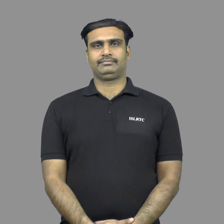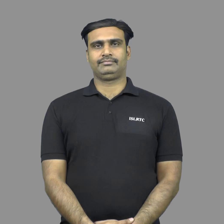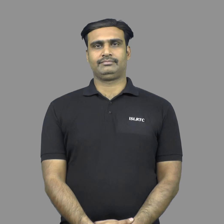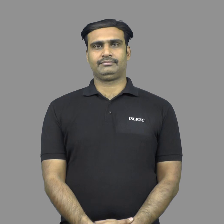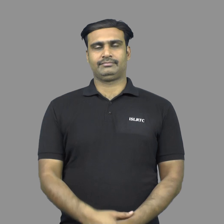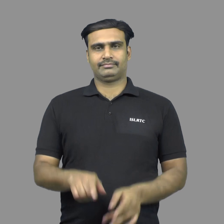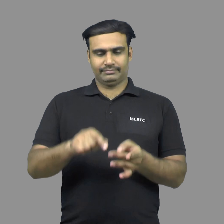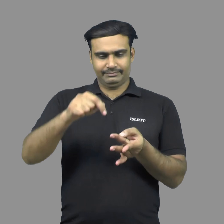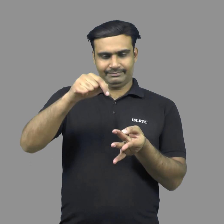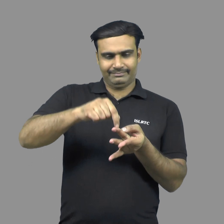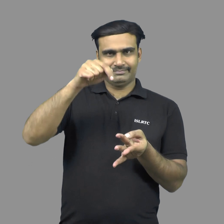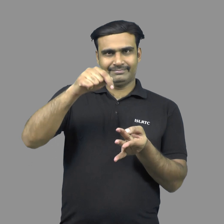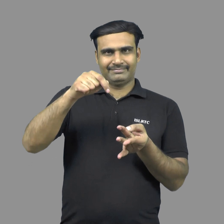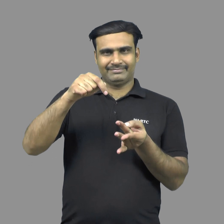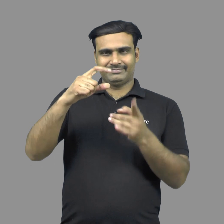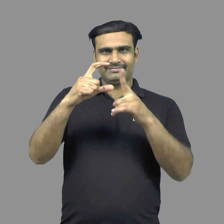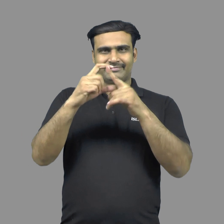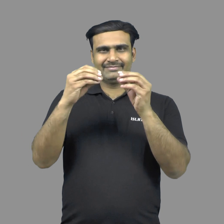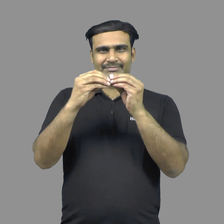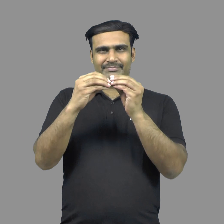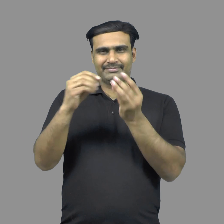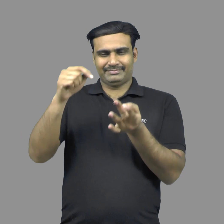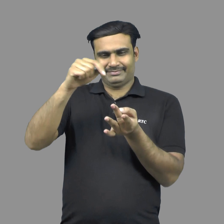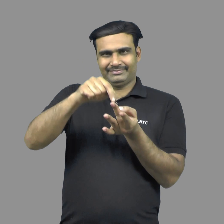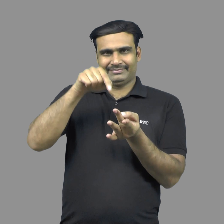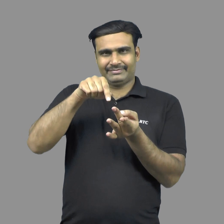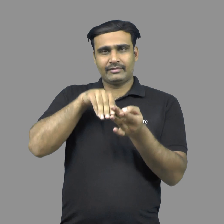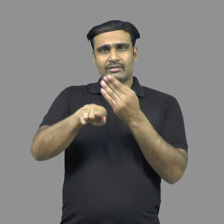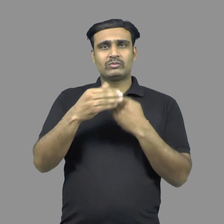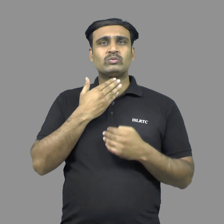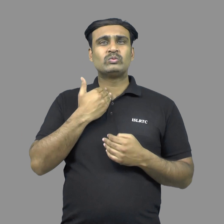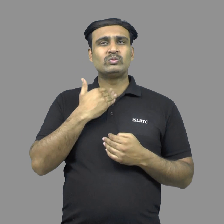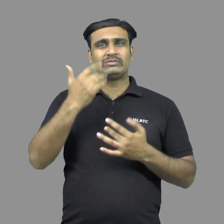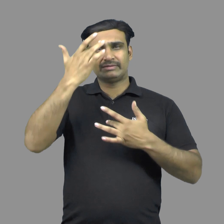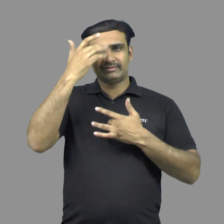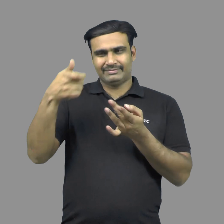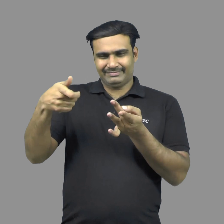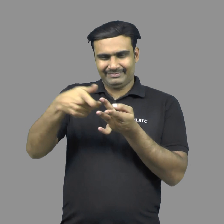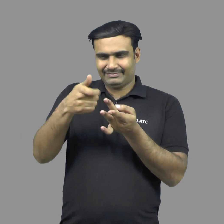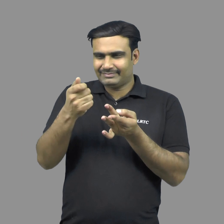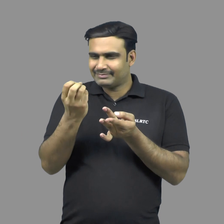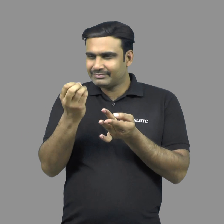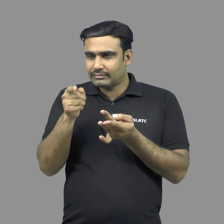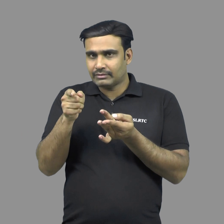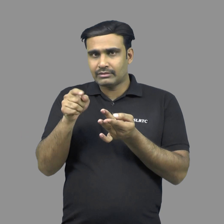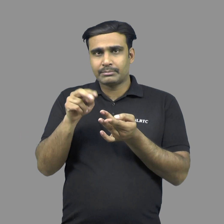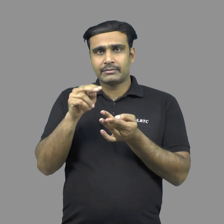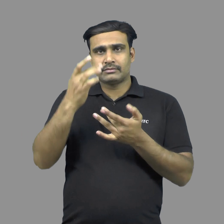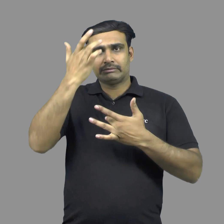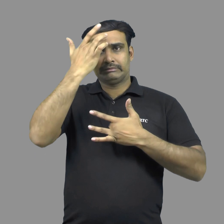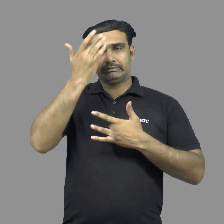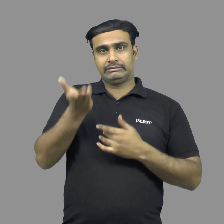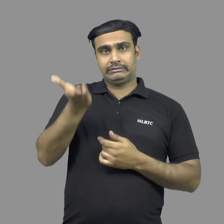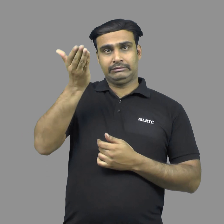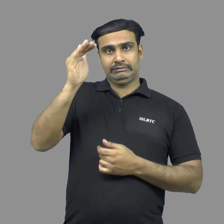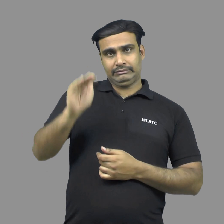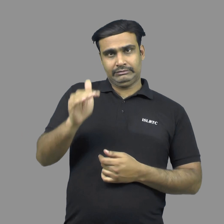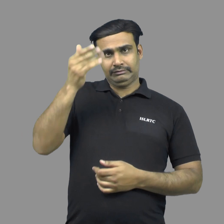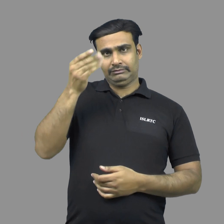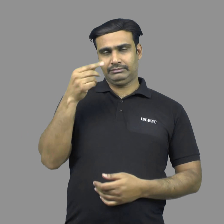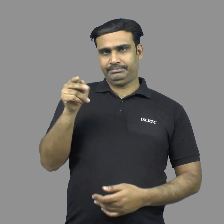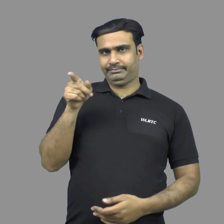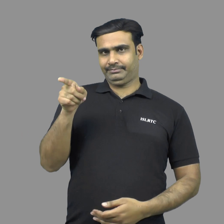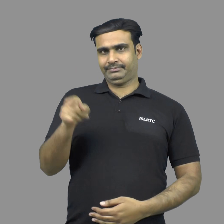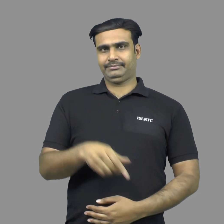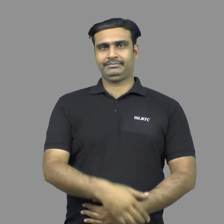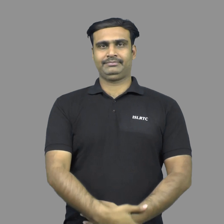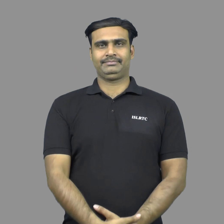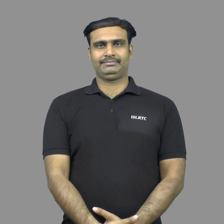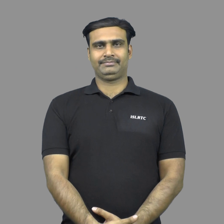Diabetic